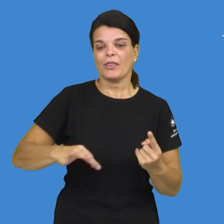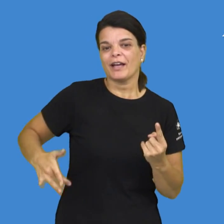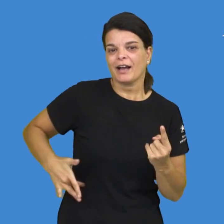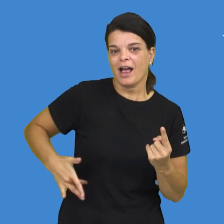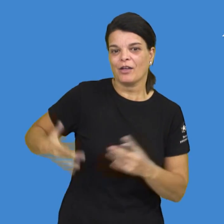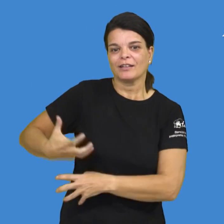hígado